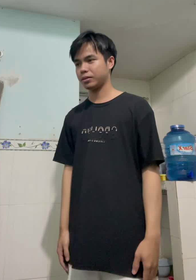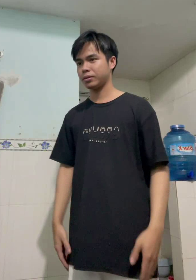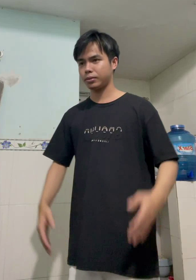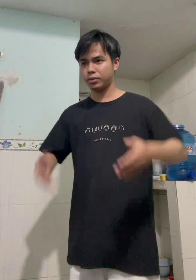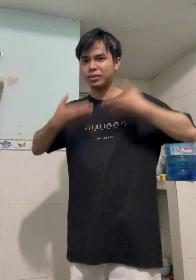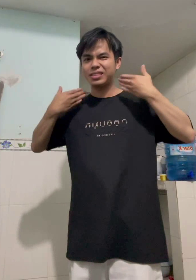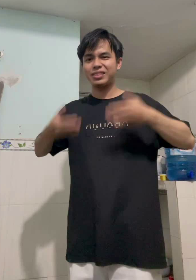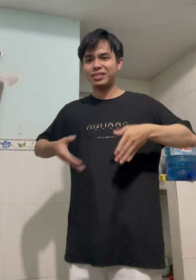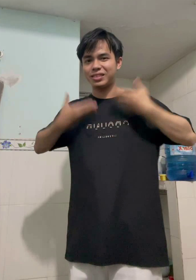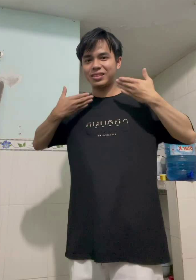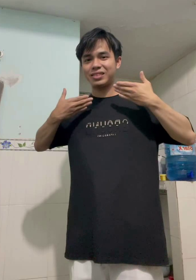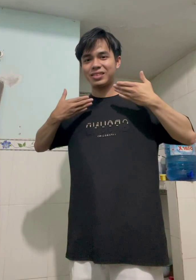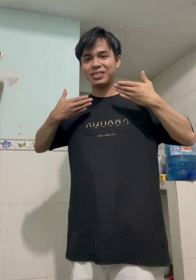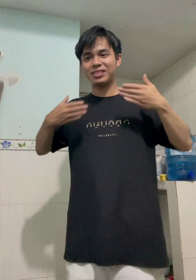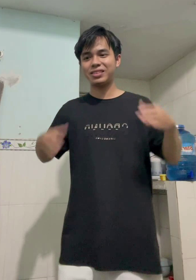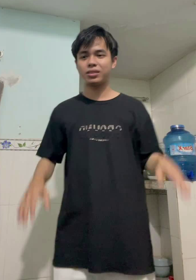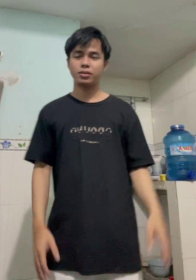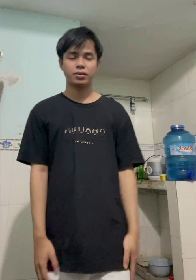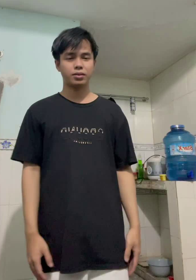vui ve